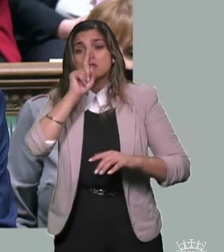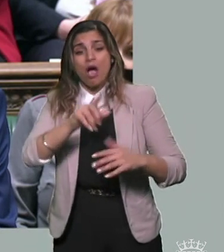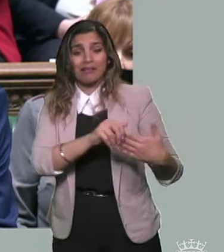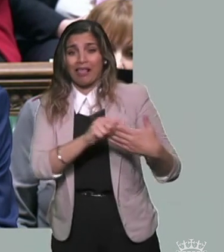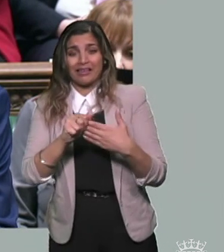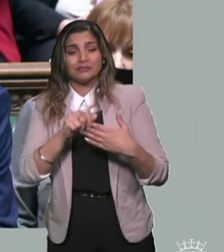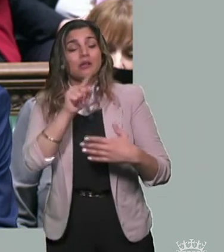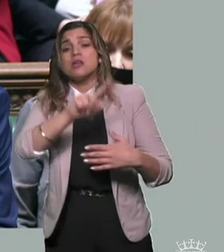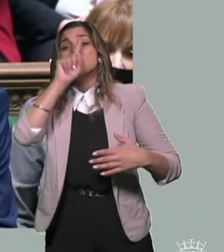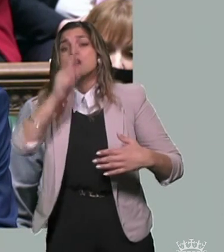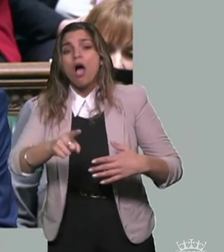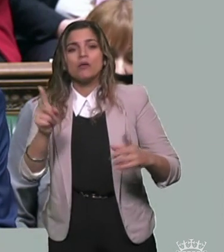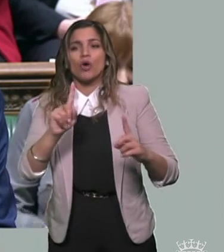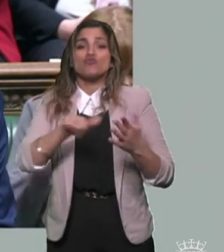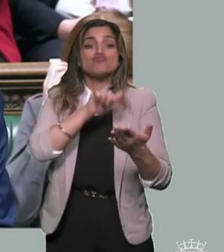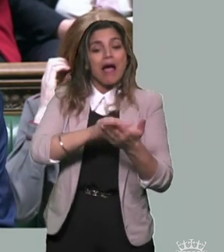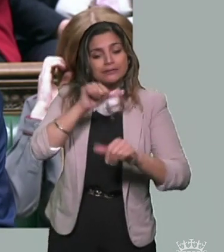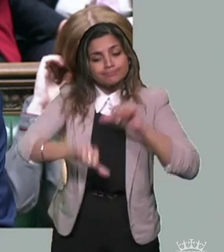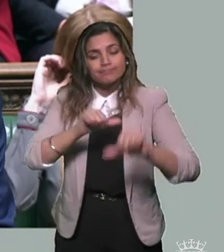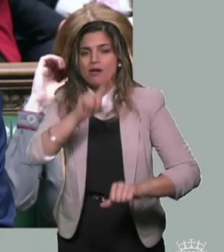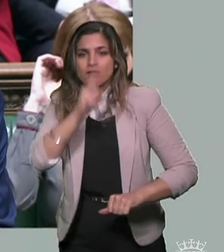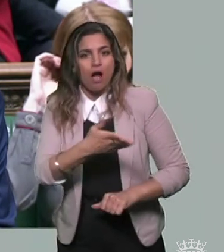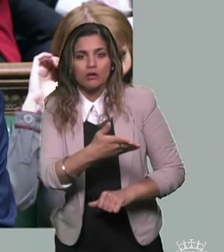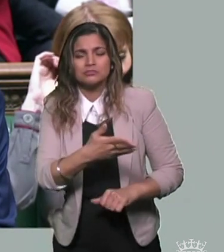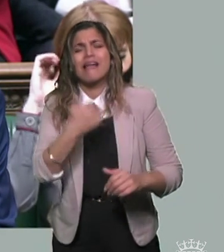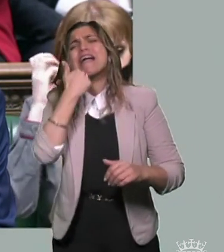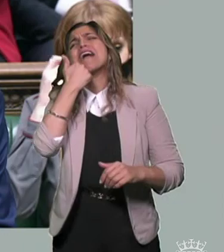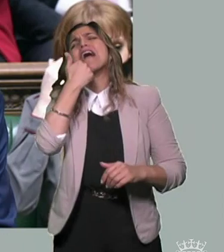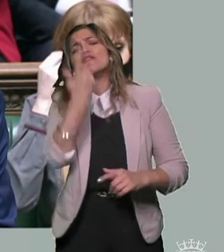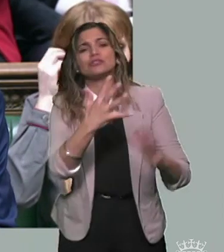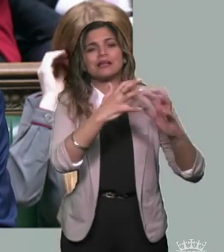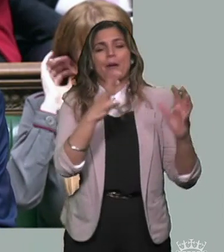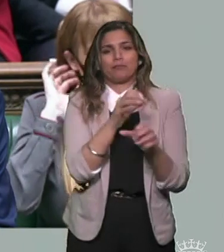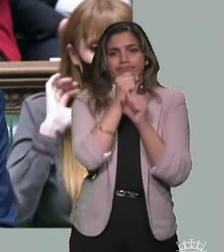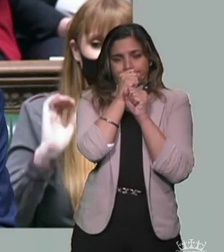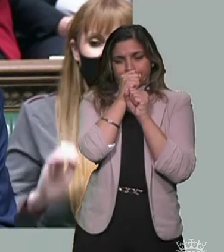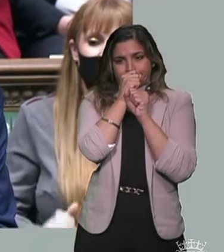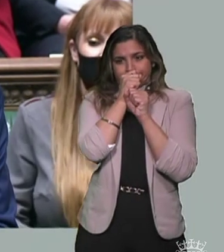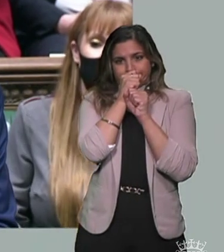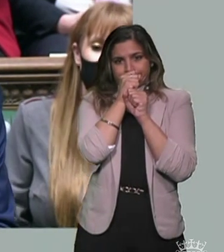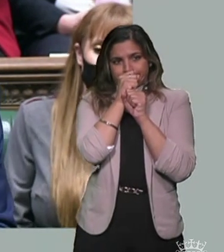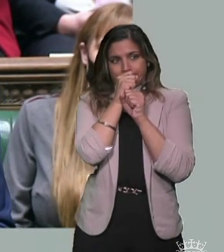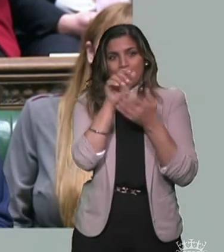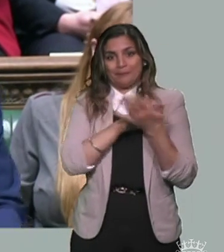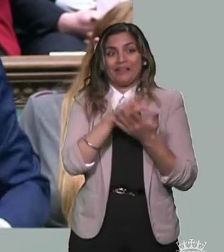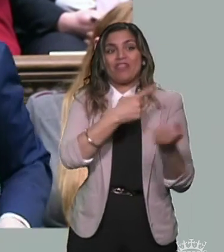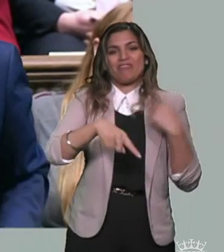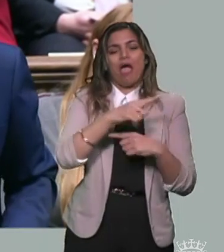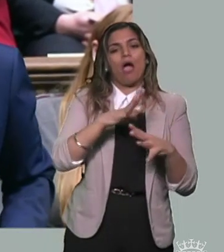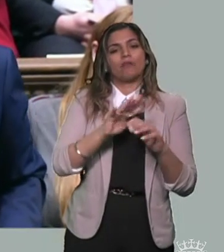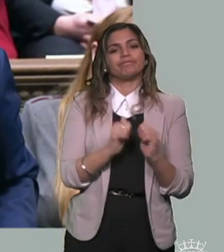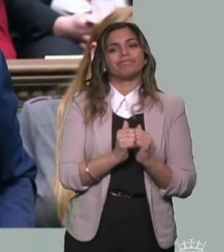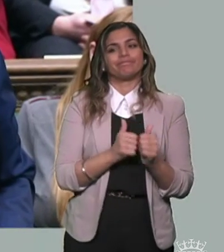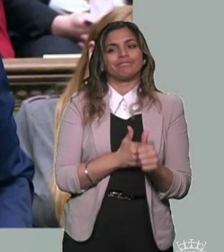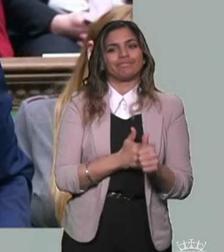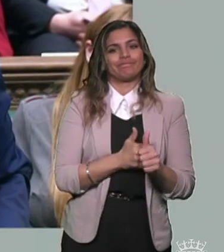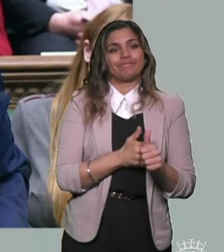Every day his Cabinet fail to speak out, they become more and more complicit.